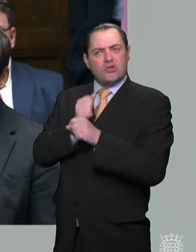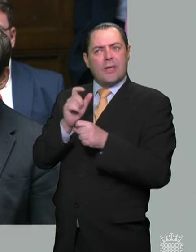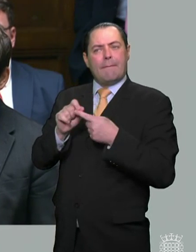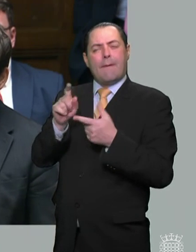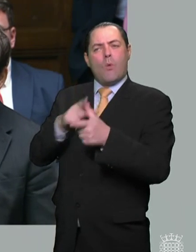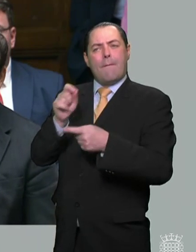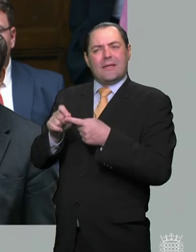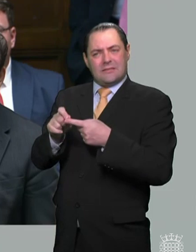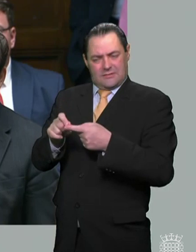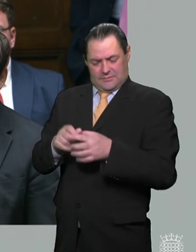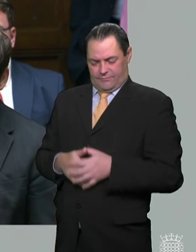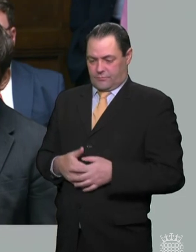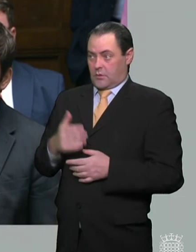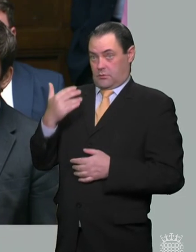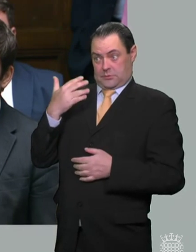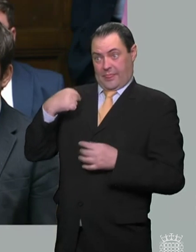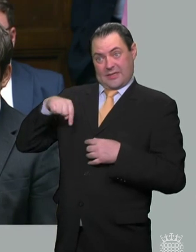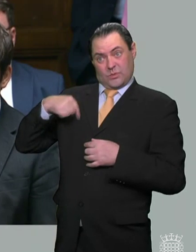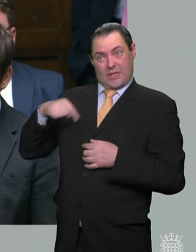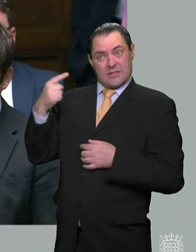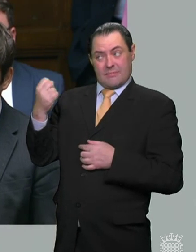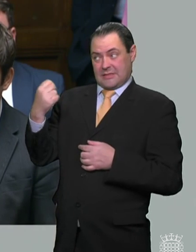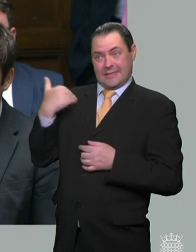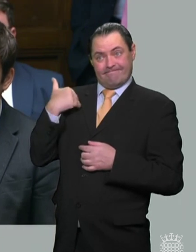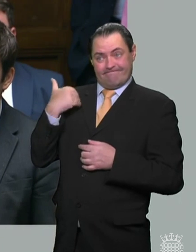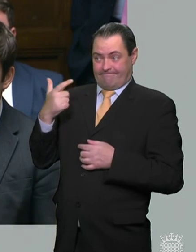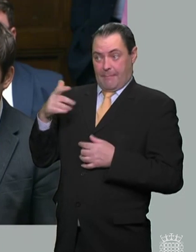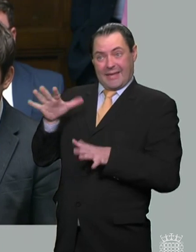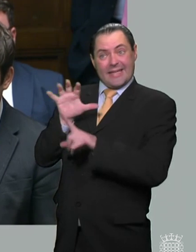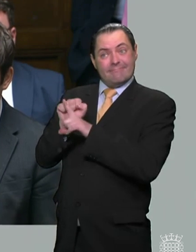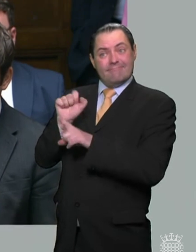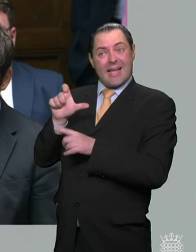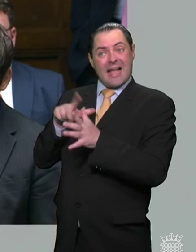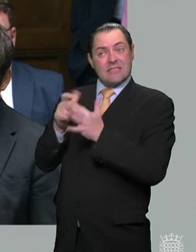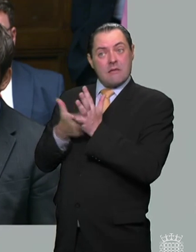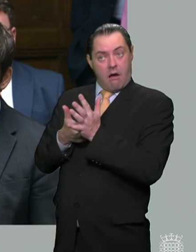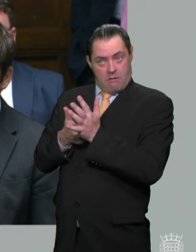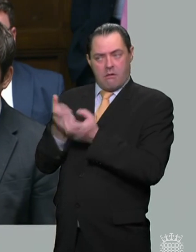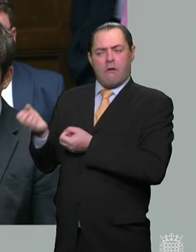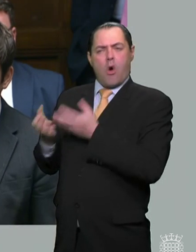Just this week, I have been contacted by someone who was diagnosed with cancer after being taken into hospital.